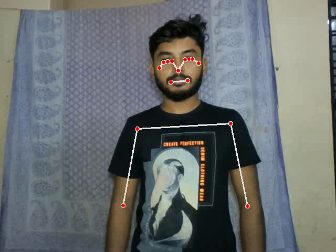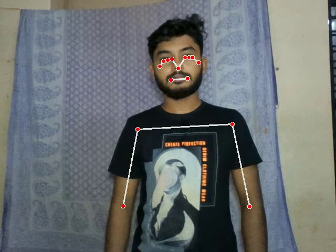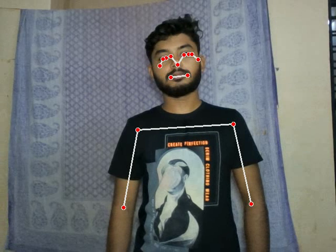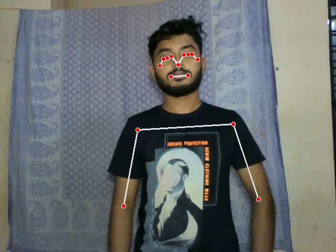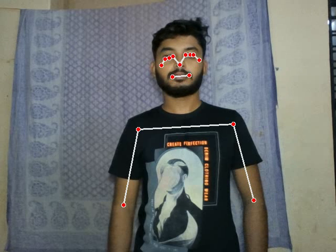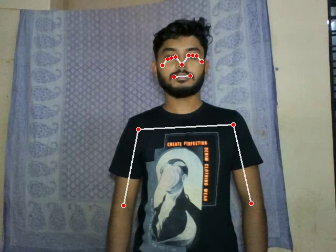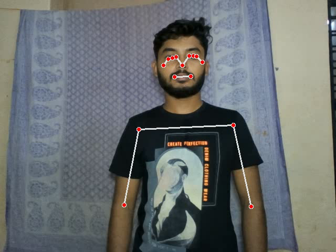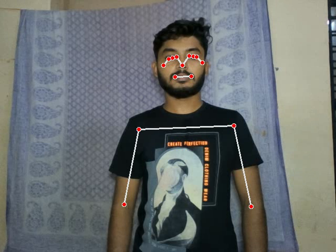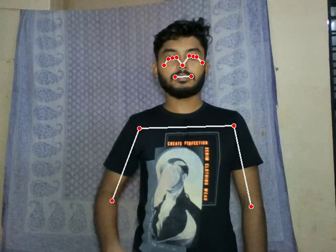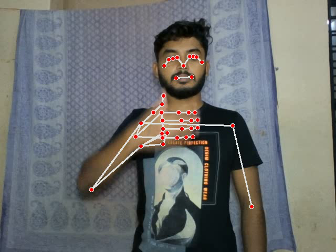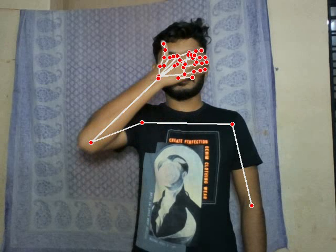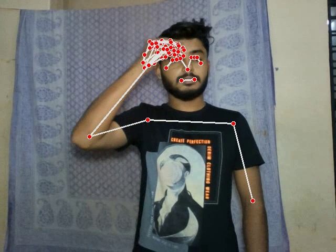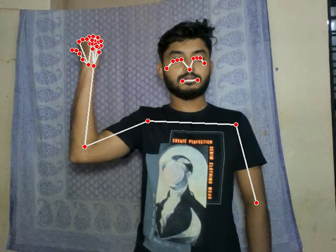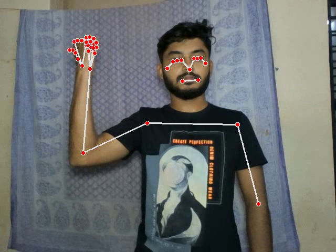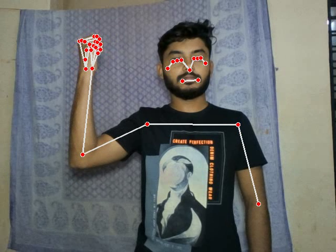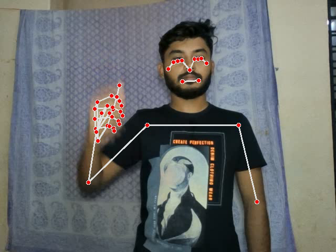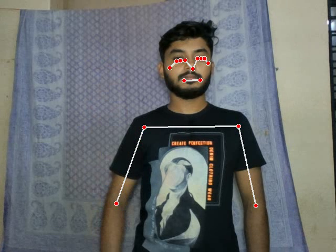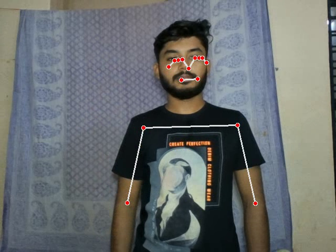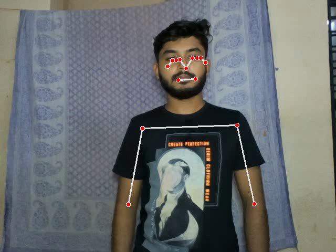forget